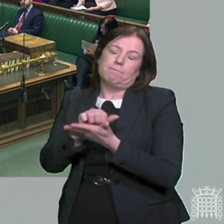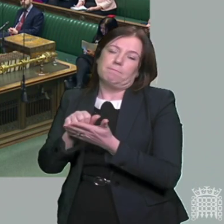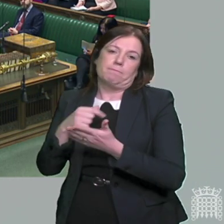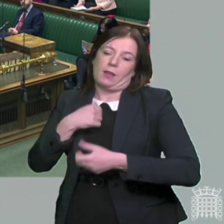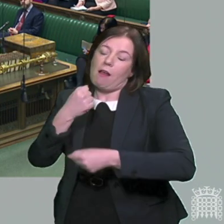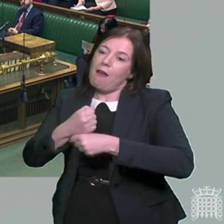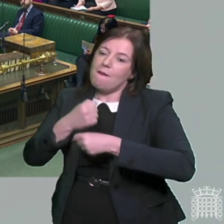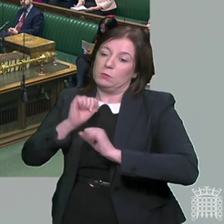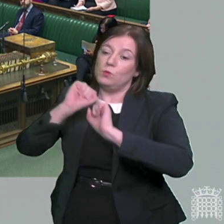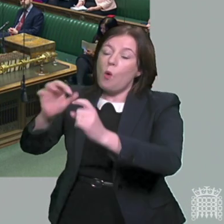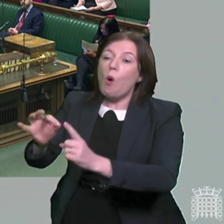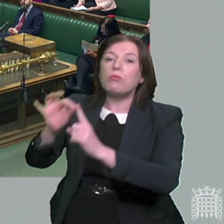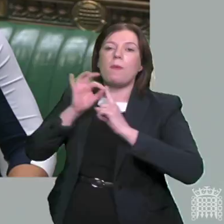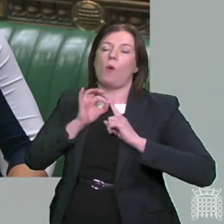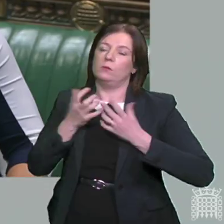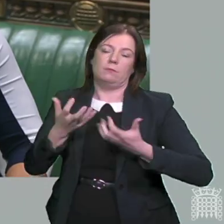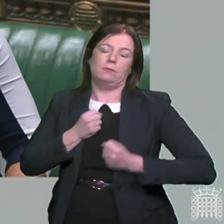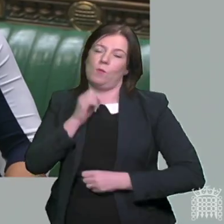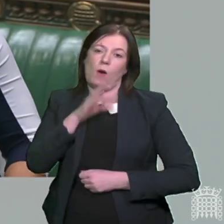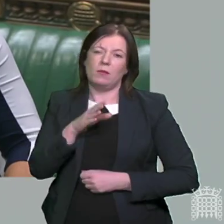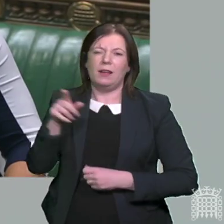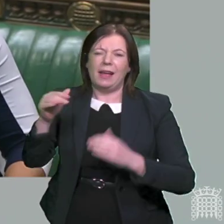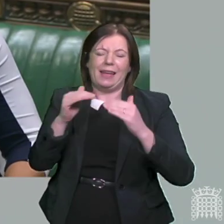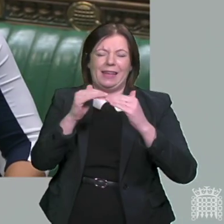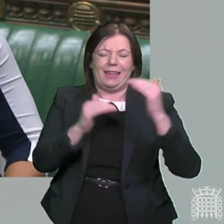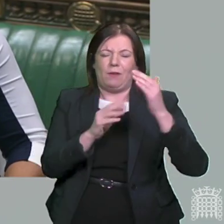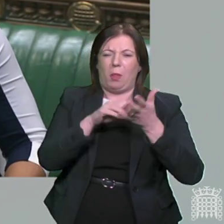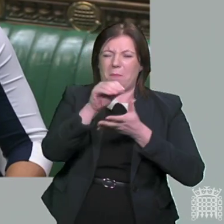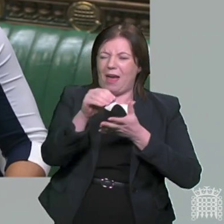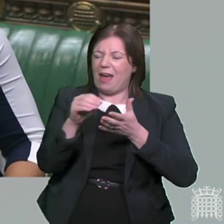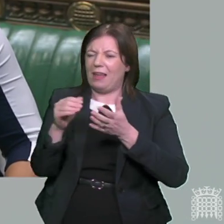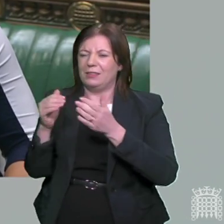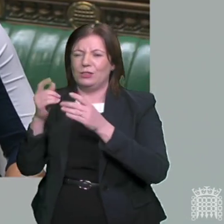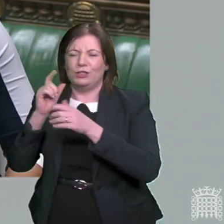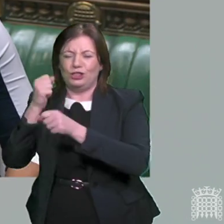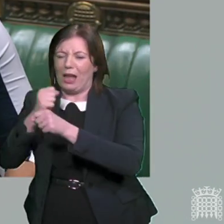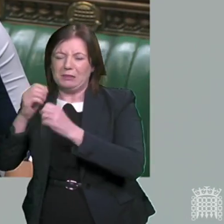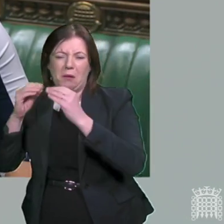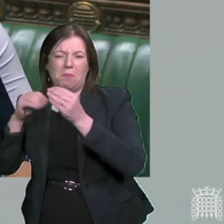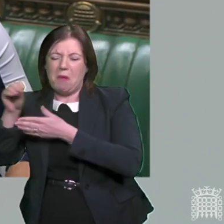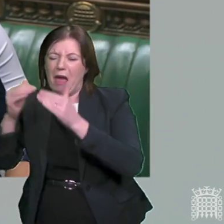The honourable Lady conflates equal pay and gender pay gap reporting, which are not the same thing.